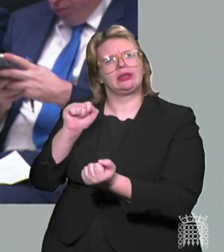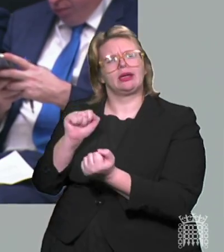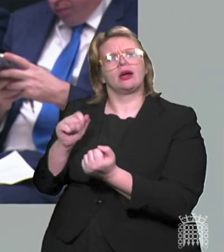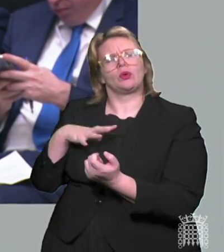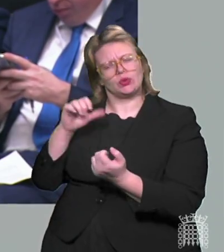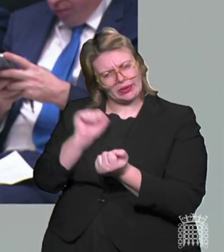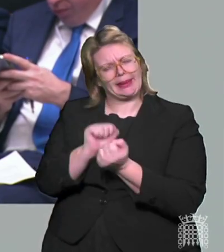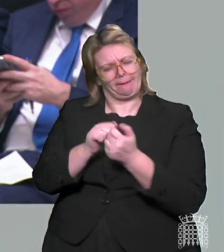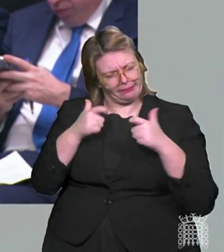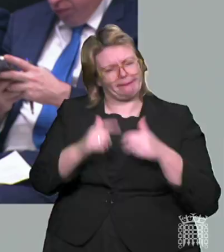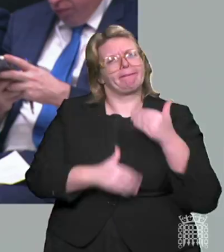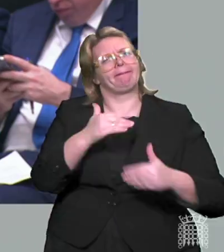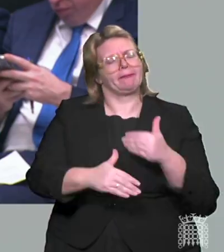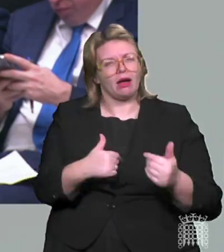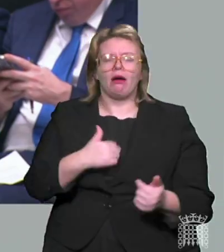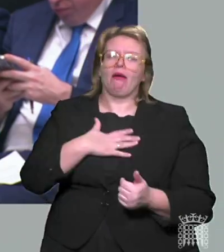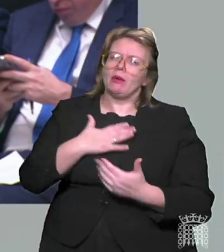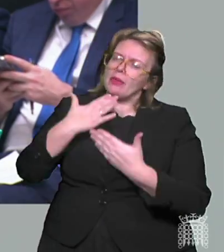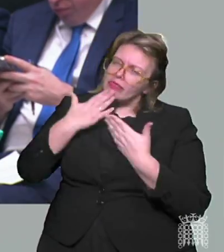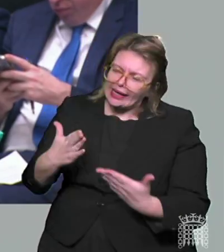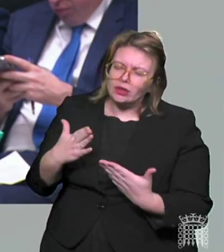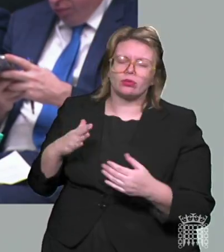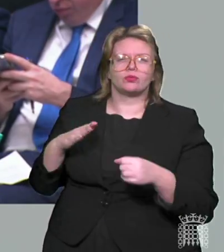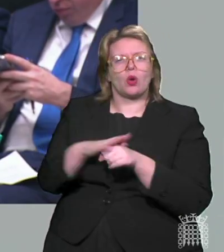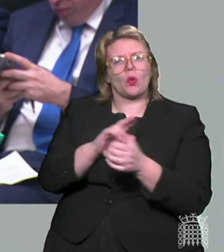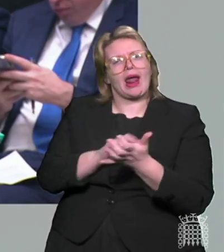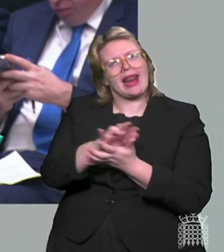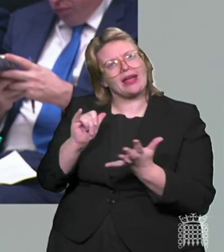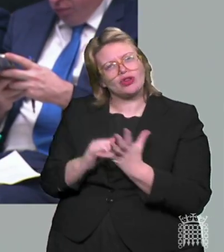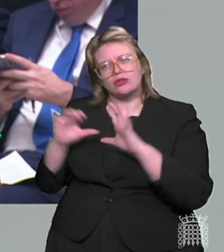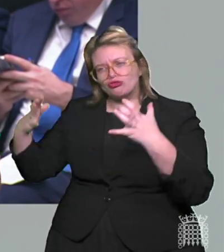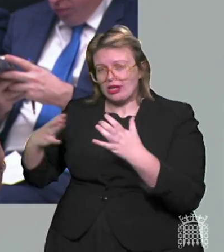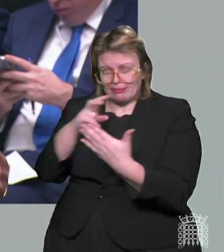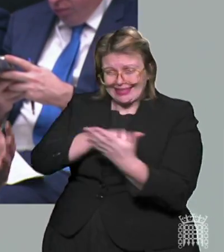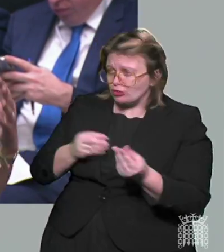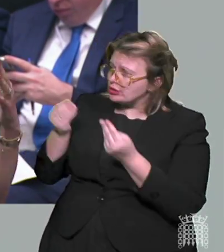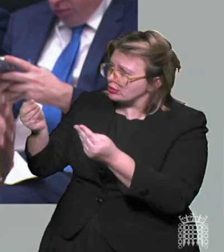I am grateful to the local acute trust for listening so carefully and changing its mind.